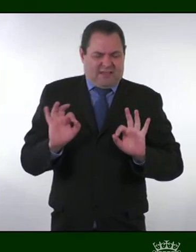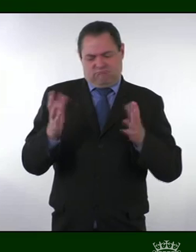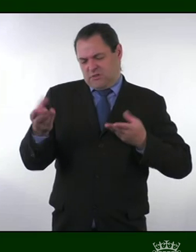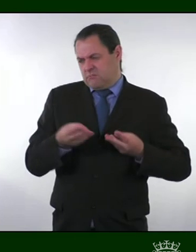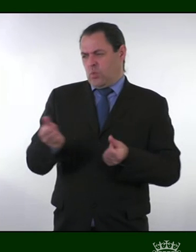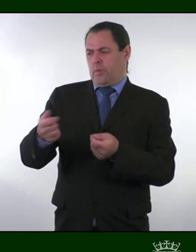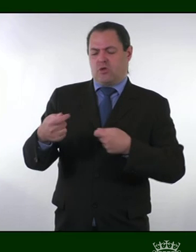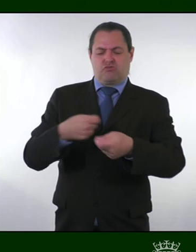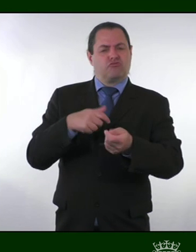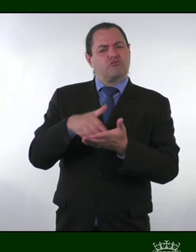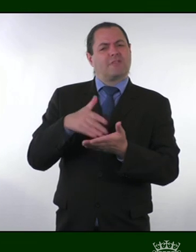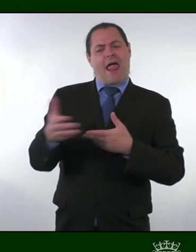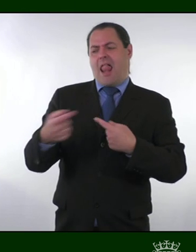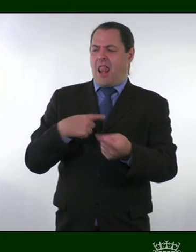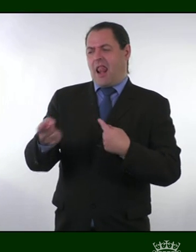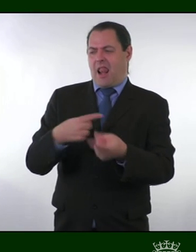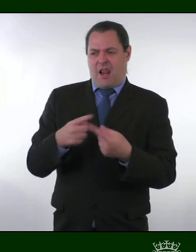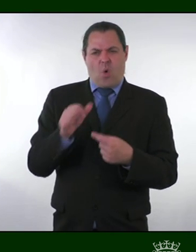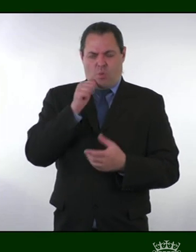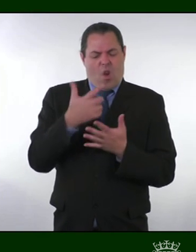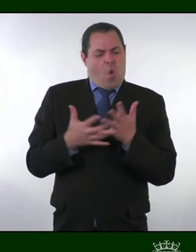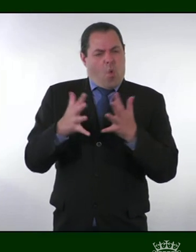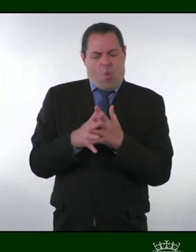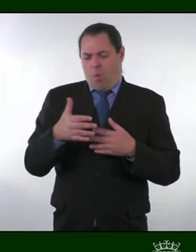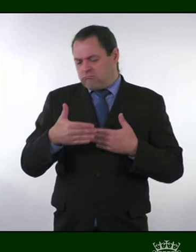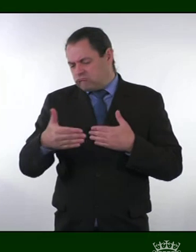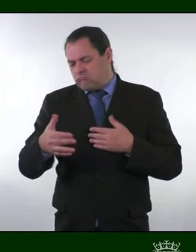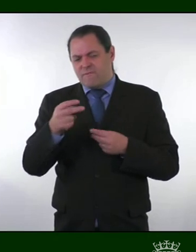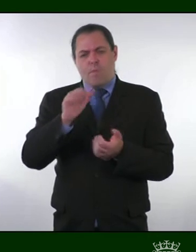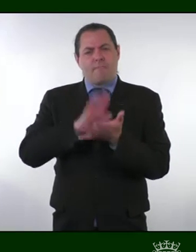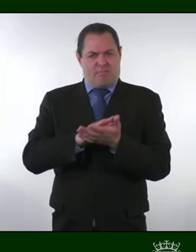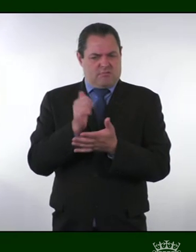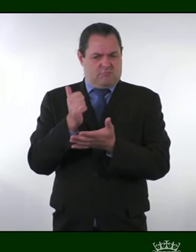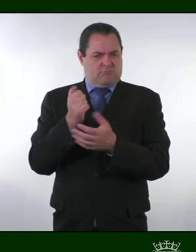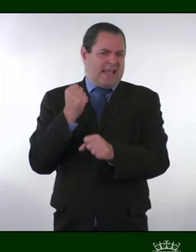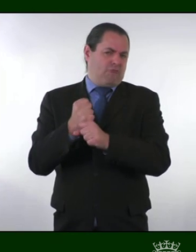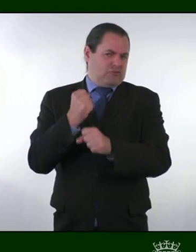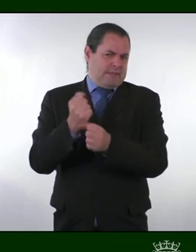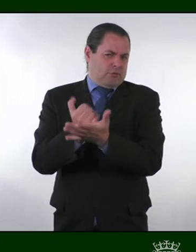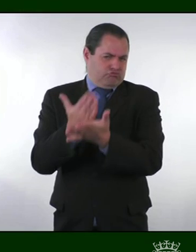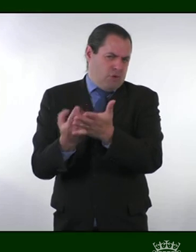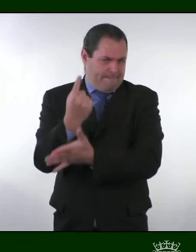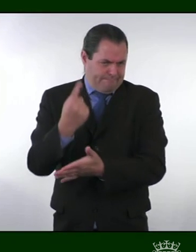We will legislate in the course of the next months to guarantee that.